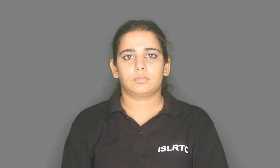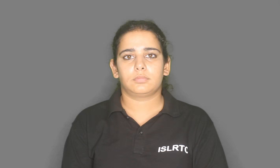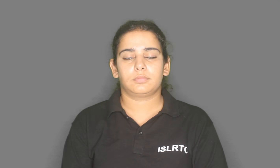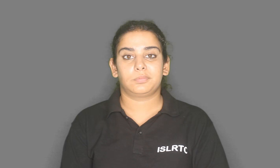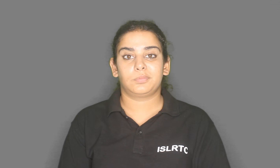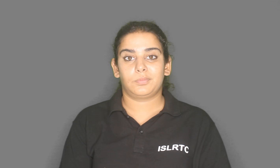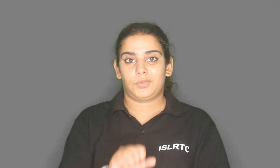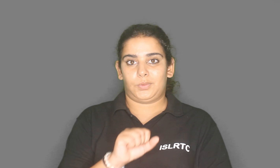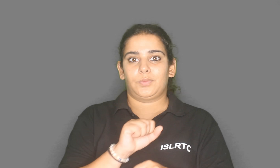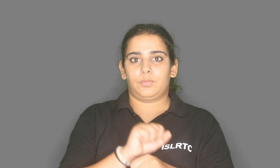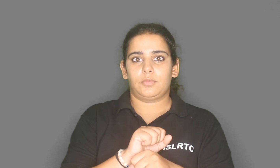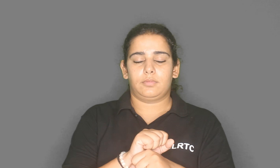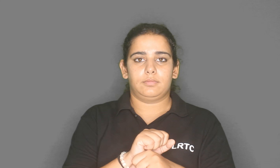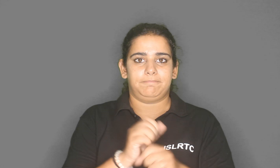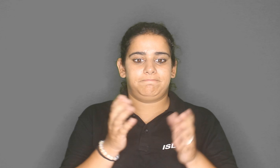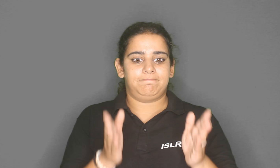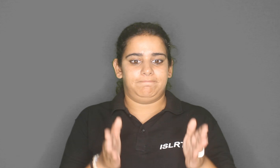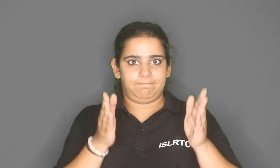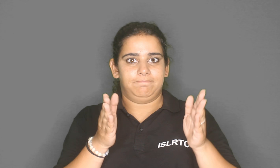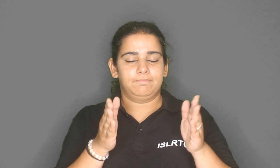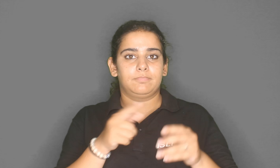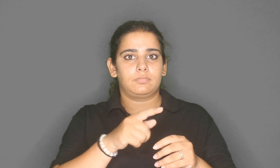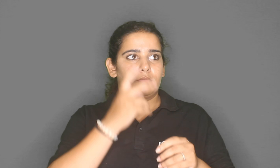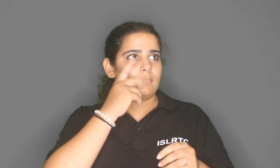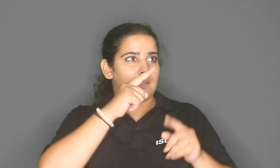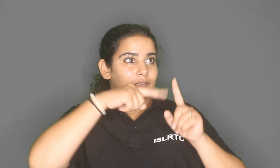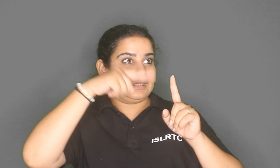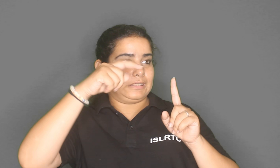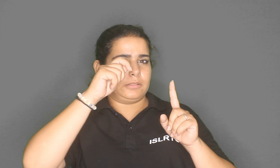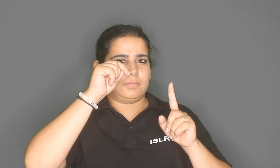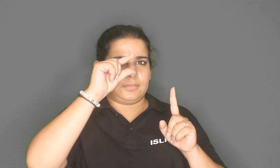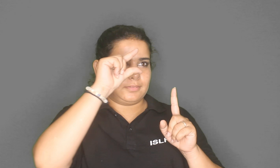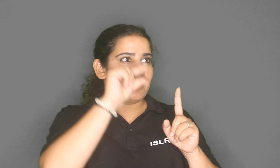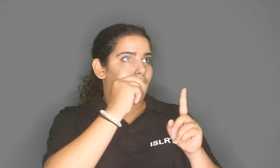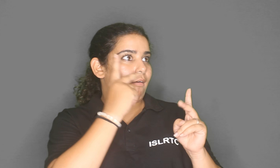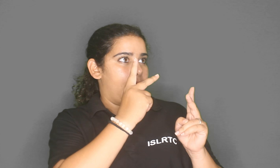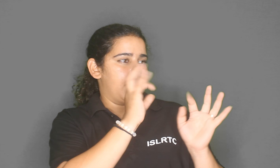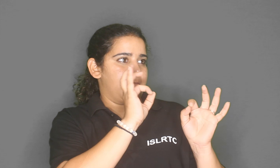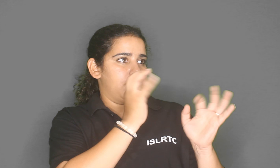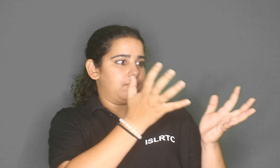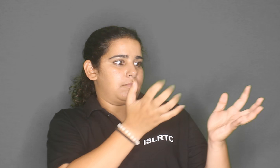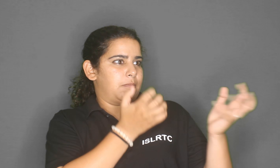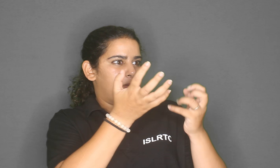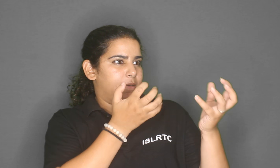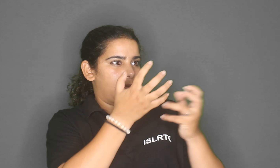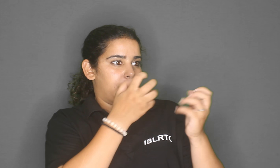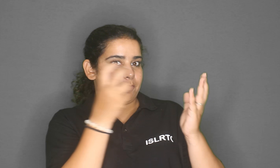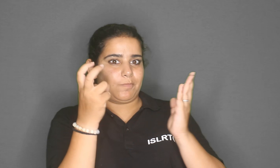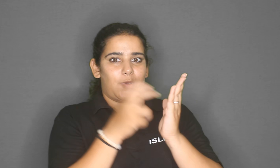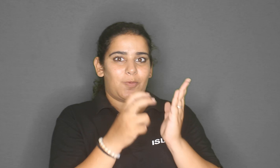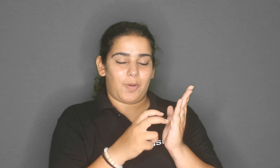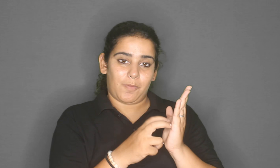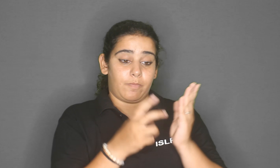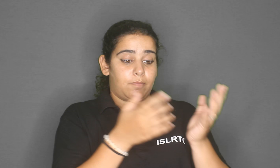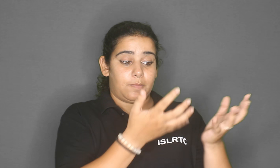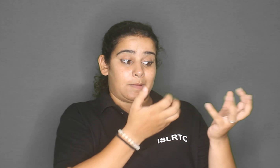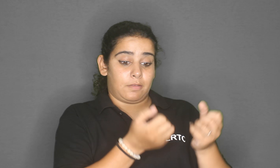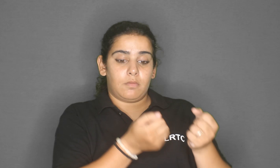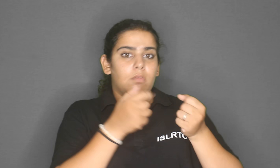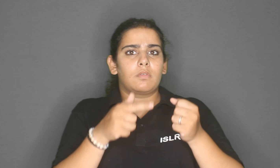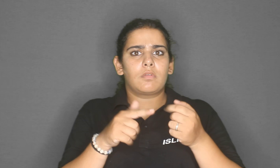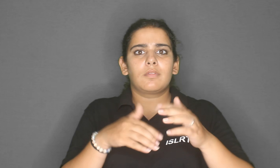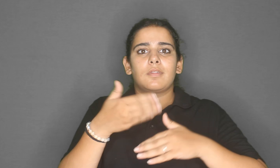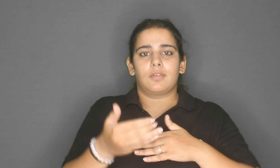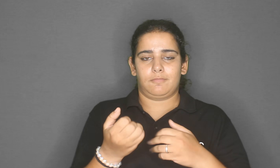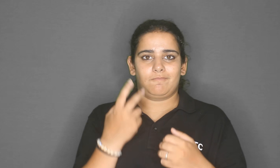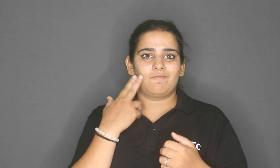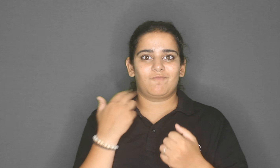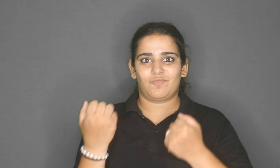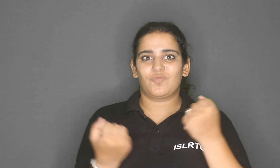Consignor A person or company that sends goods to someone, usually the person who is buying them